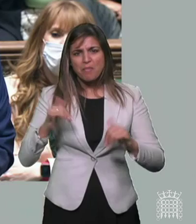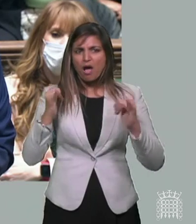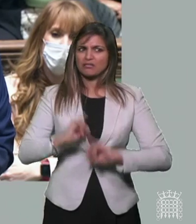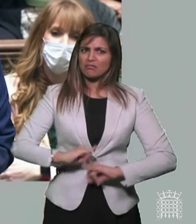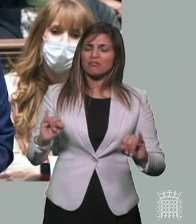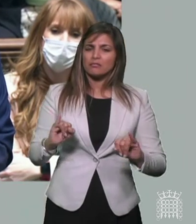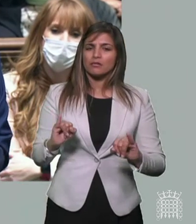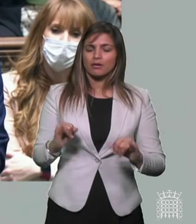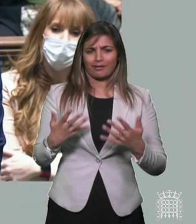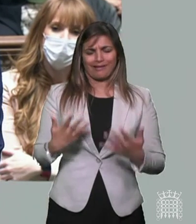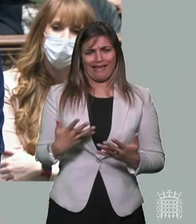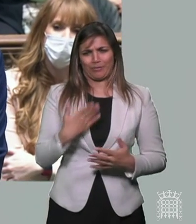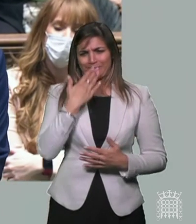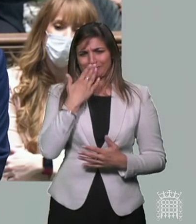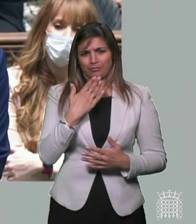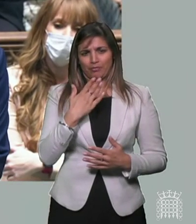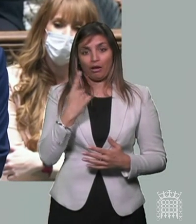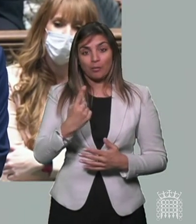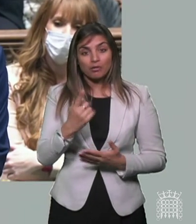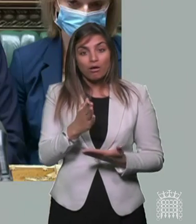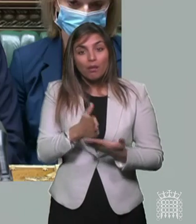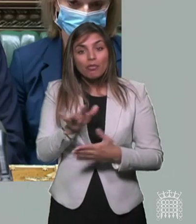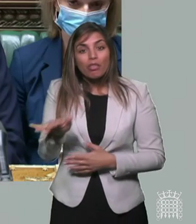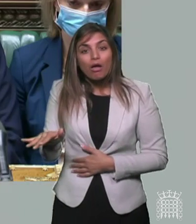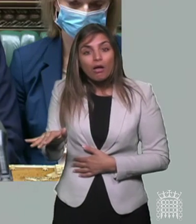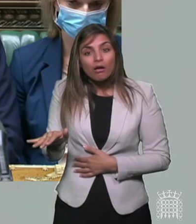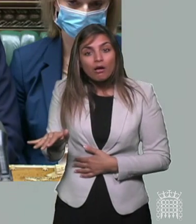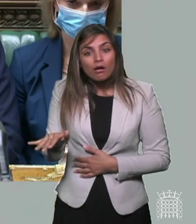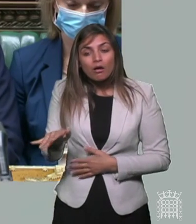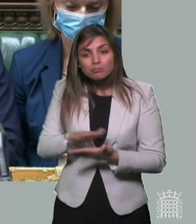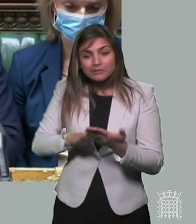Now it turns out he was at the parties all along.